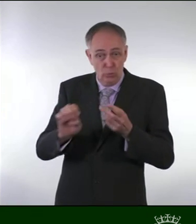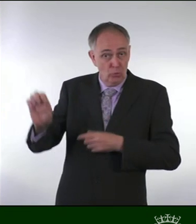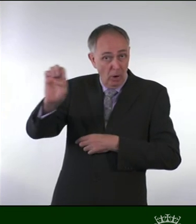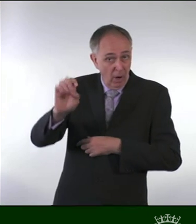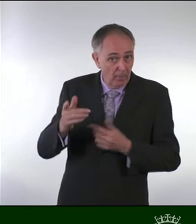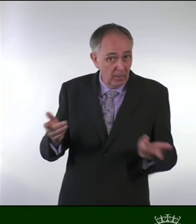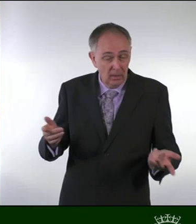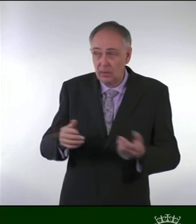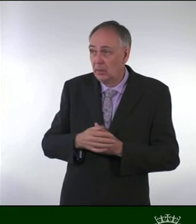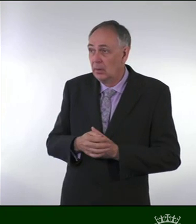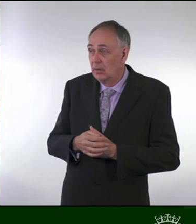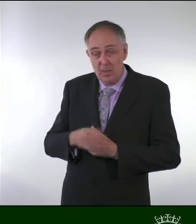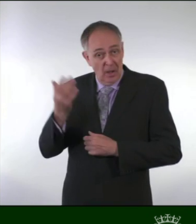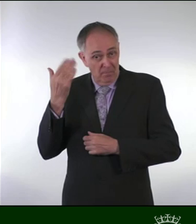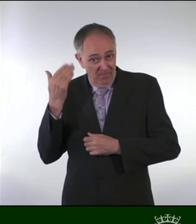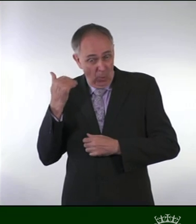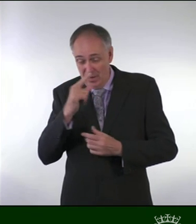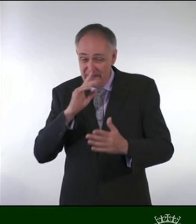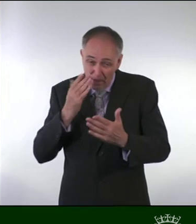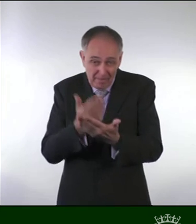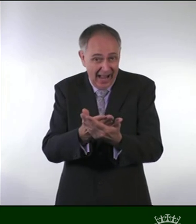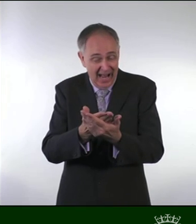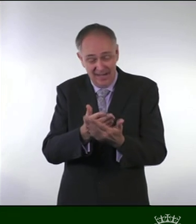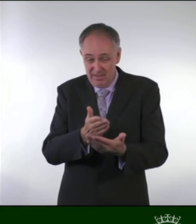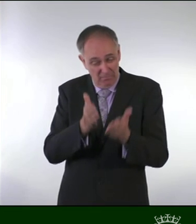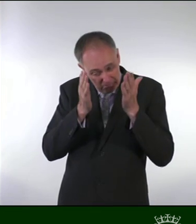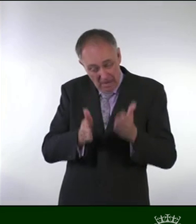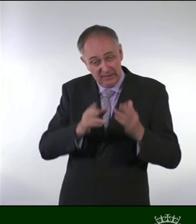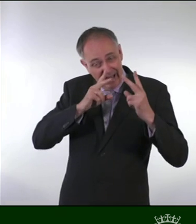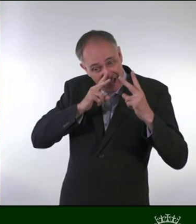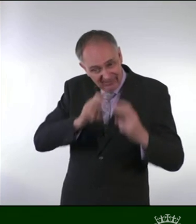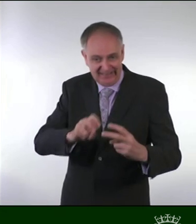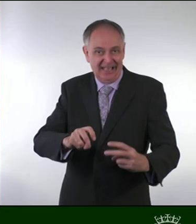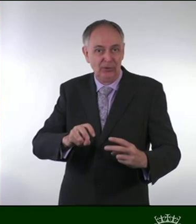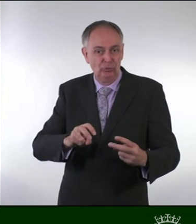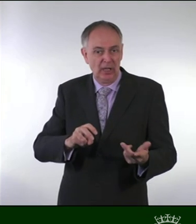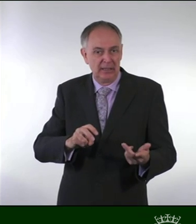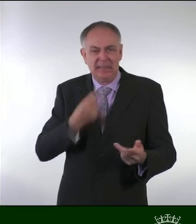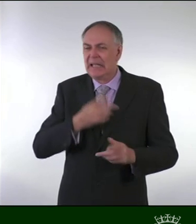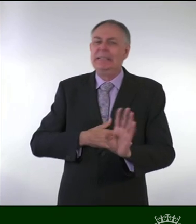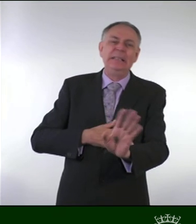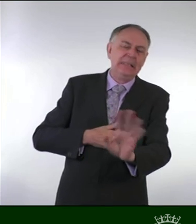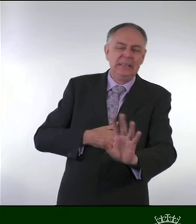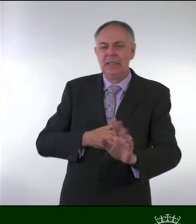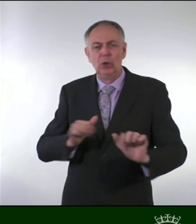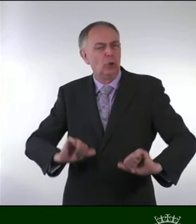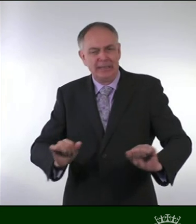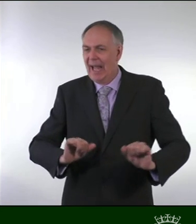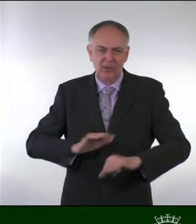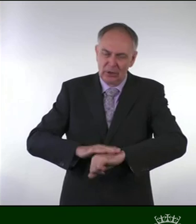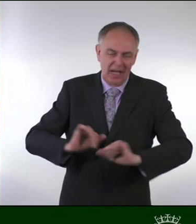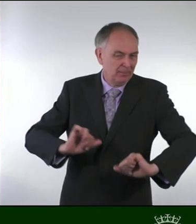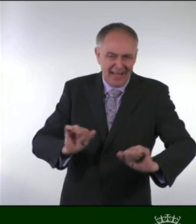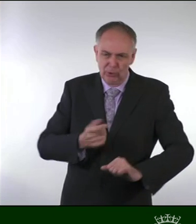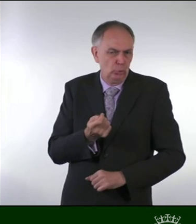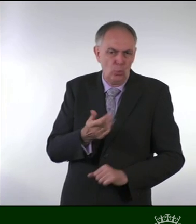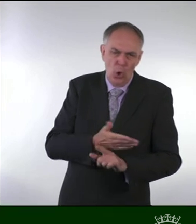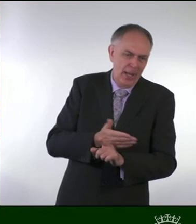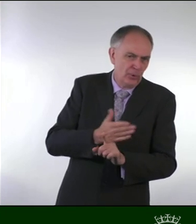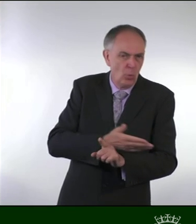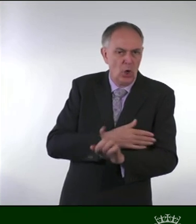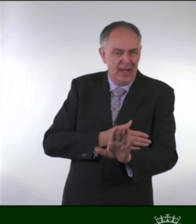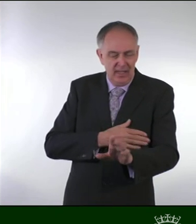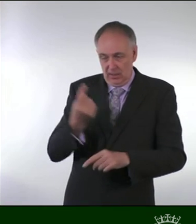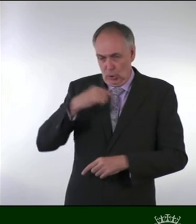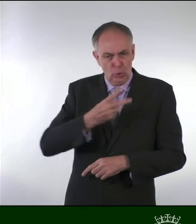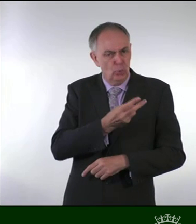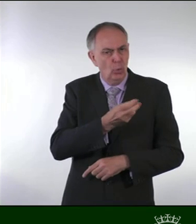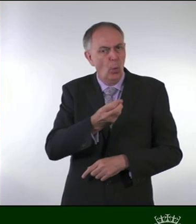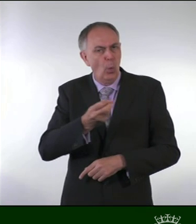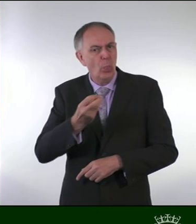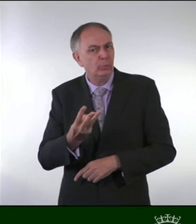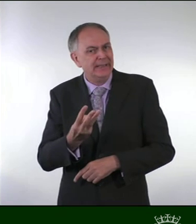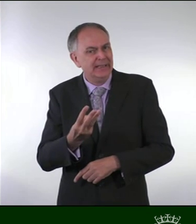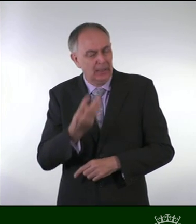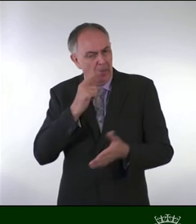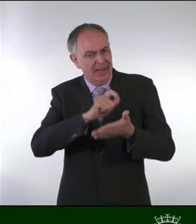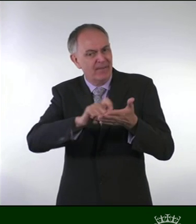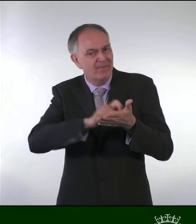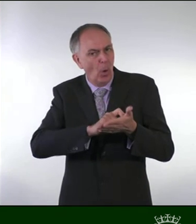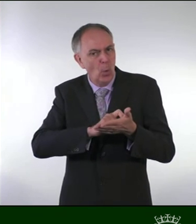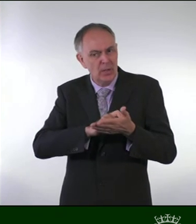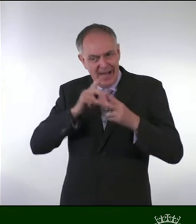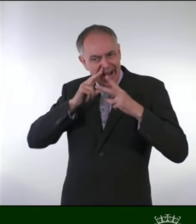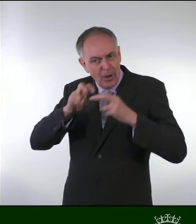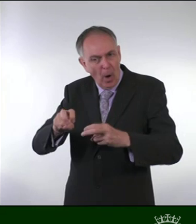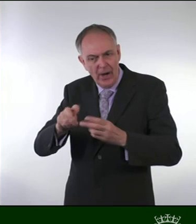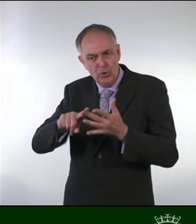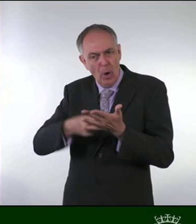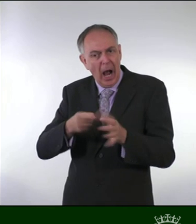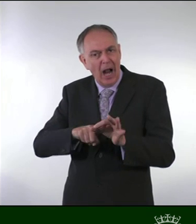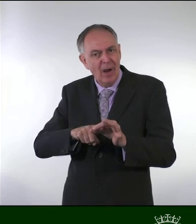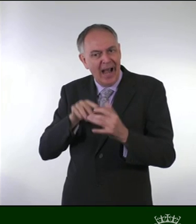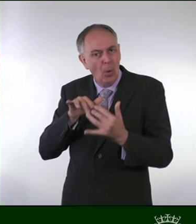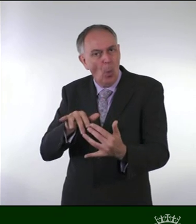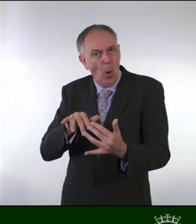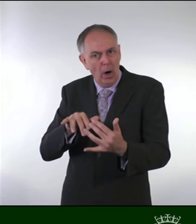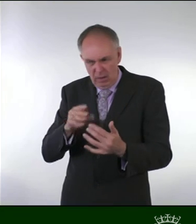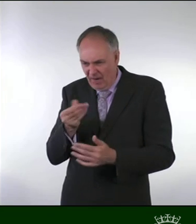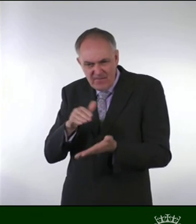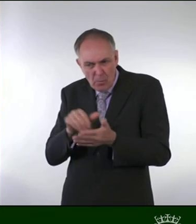Previously, he has refused my demand for an immediate independent inquiry, saying that it is too soon, even though, back in 2003, he voted for an independent inquiry into the Iraq war just months after that conflict had started.